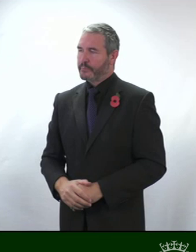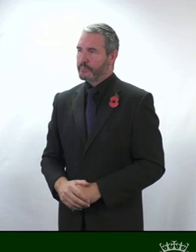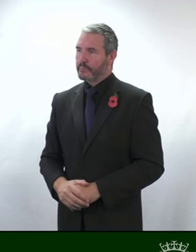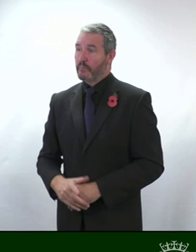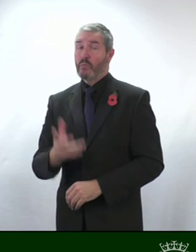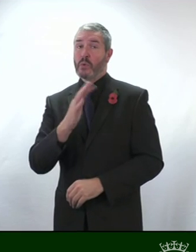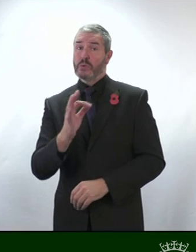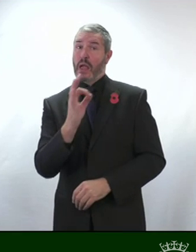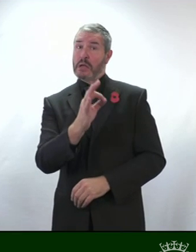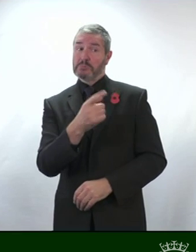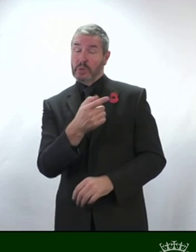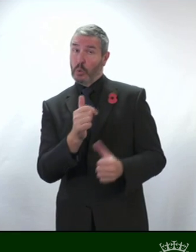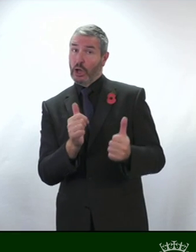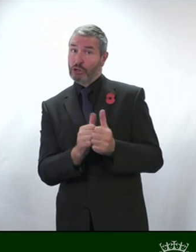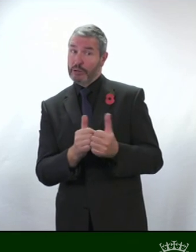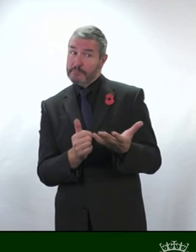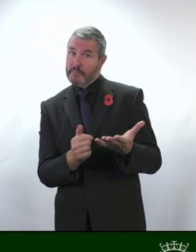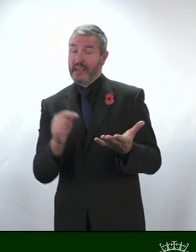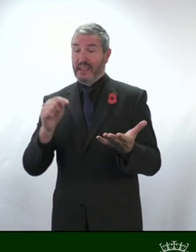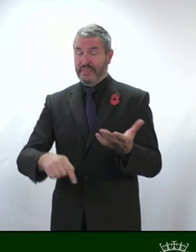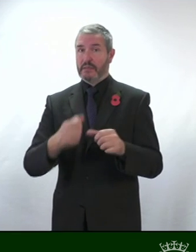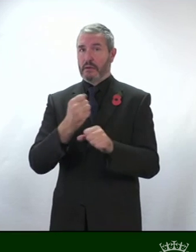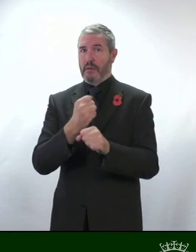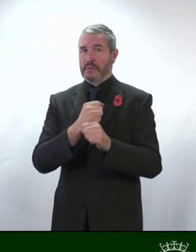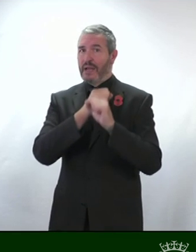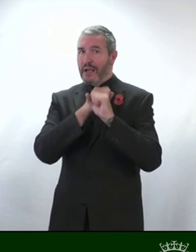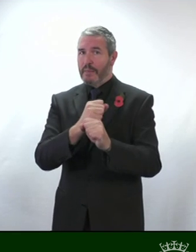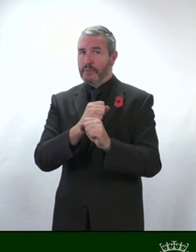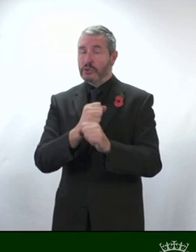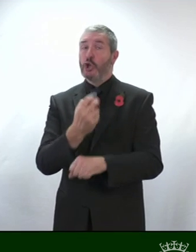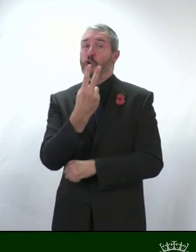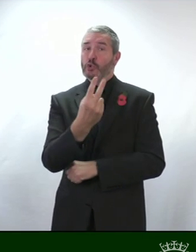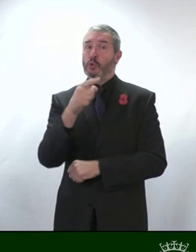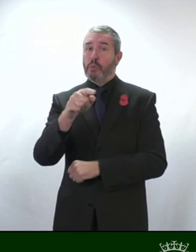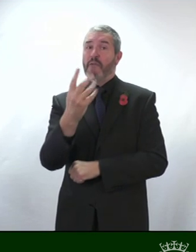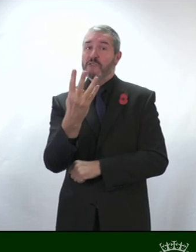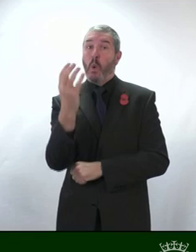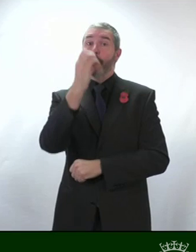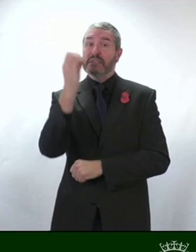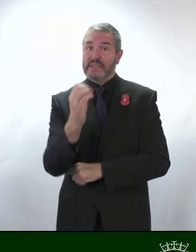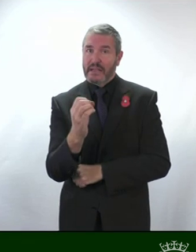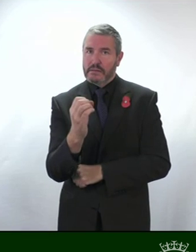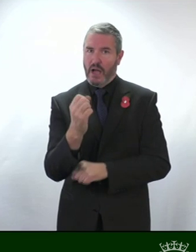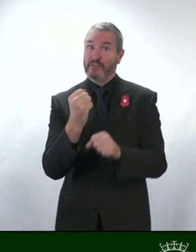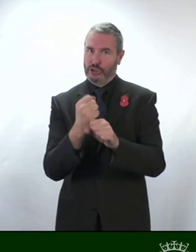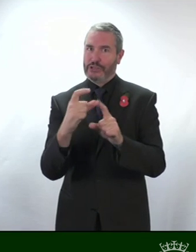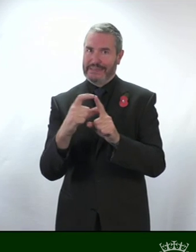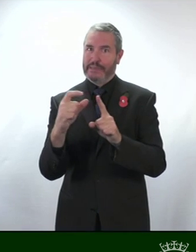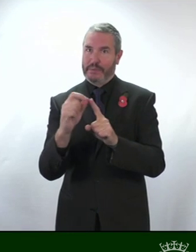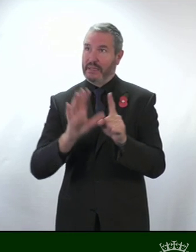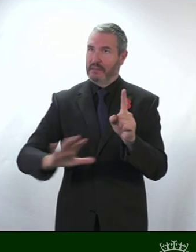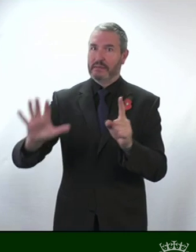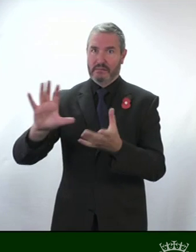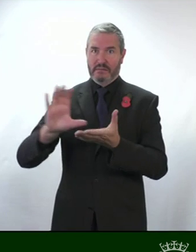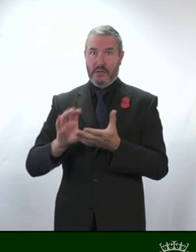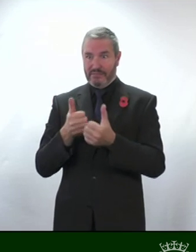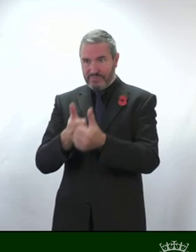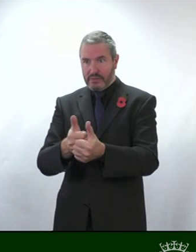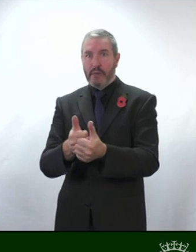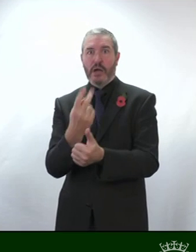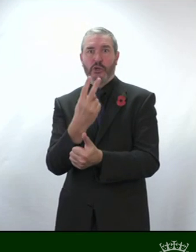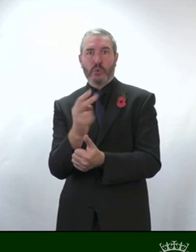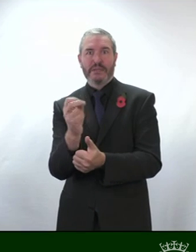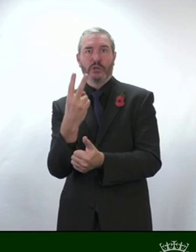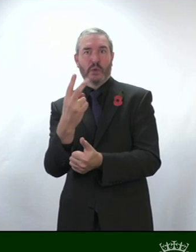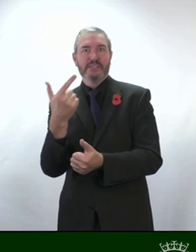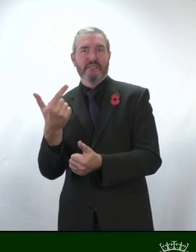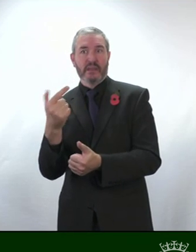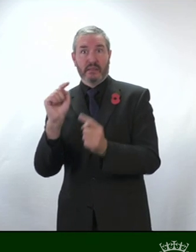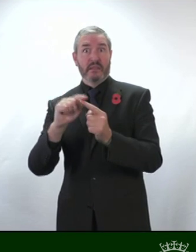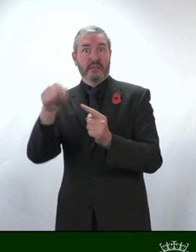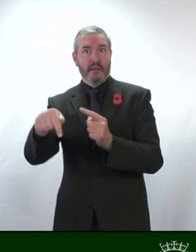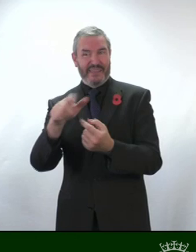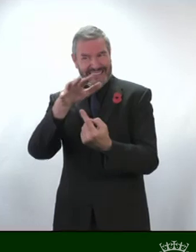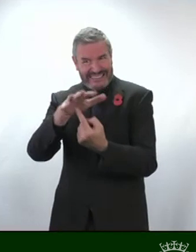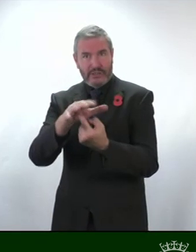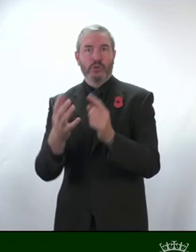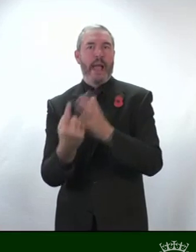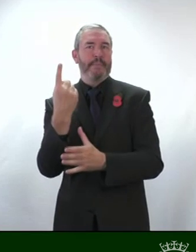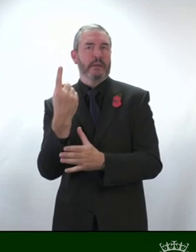Does he agree that maintaining the Government’s commitment to spend 2.4% of GDP on research and development by 2027 will also be essential for that vision?